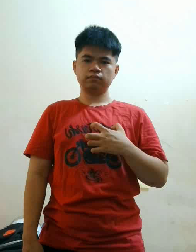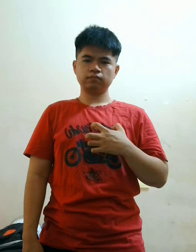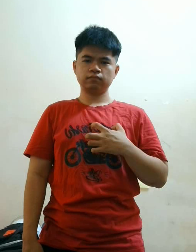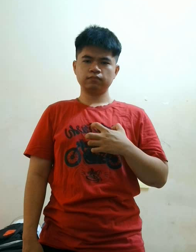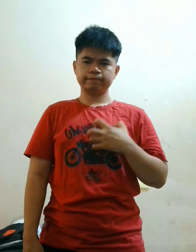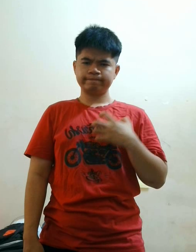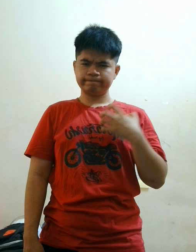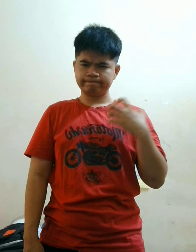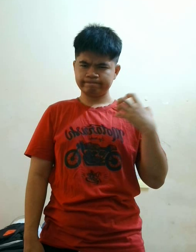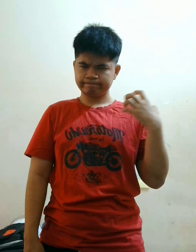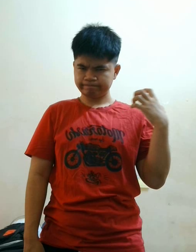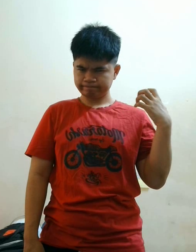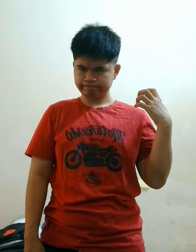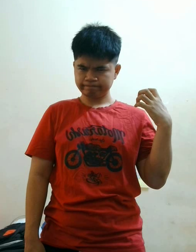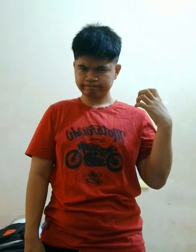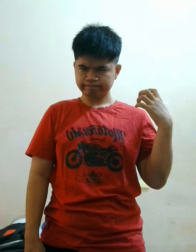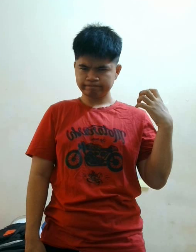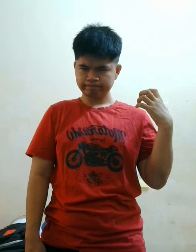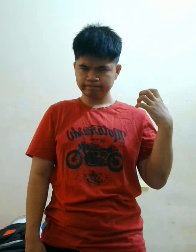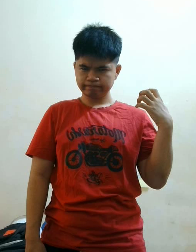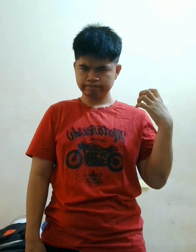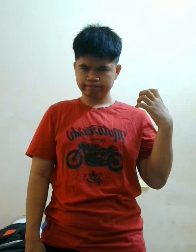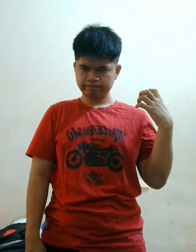tuc gian